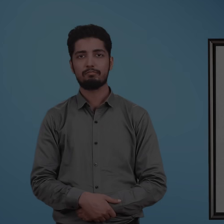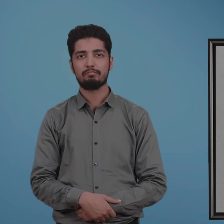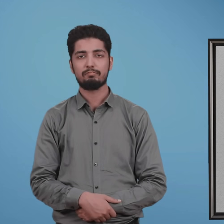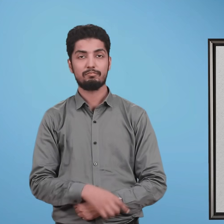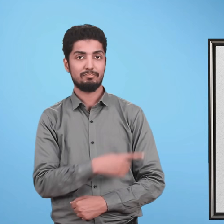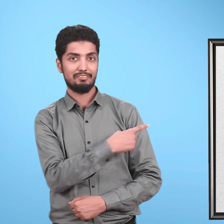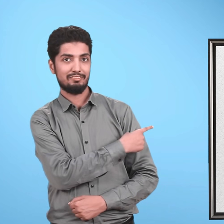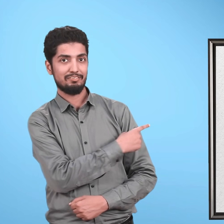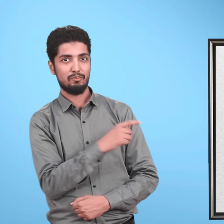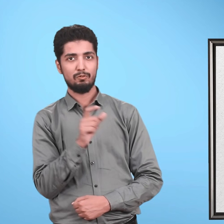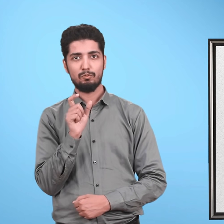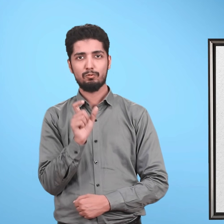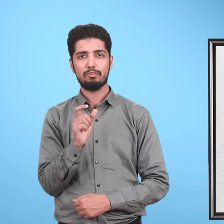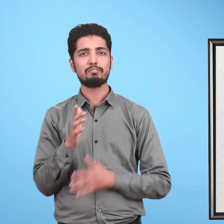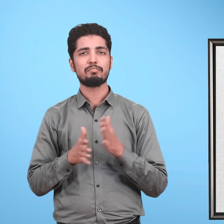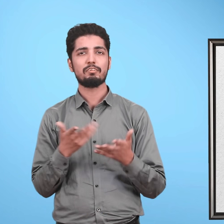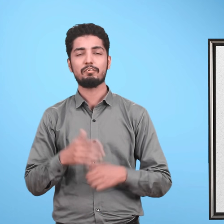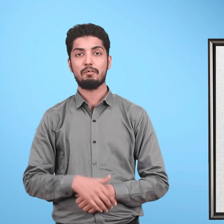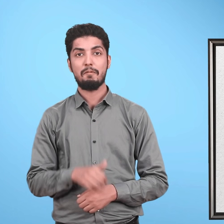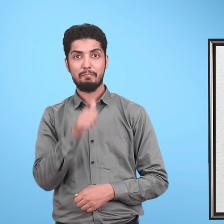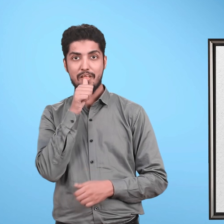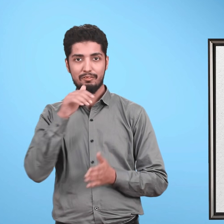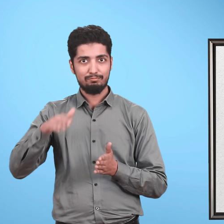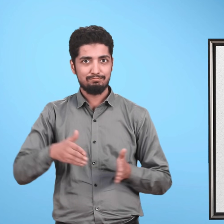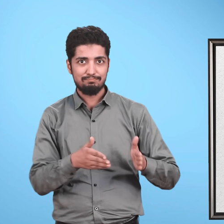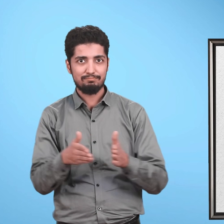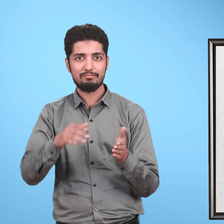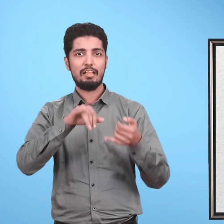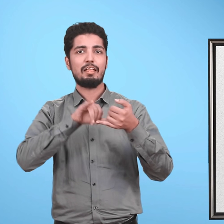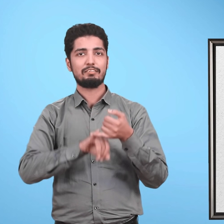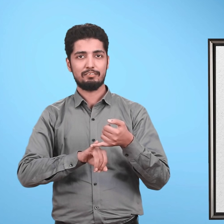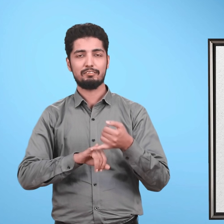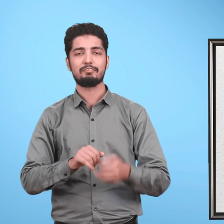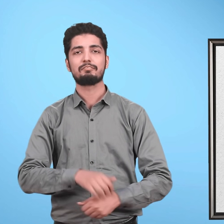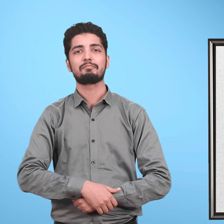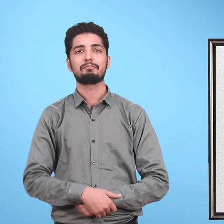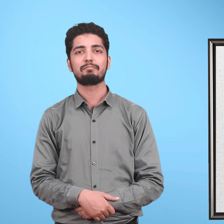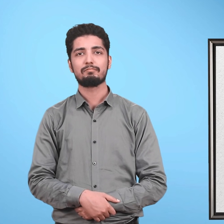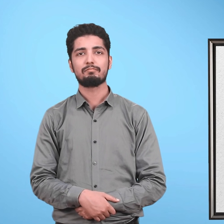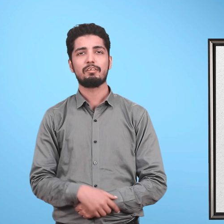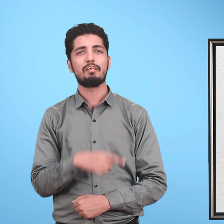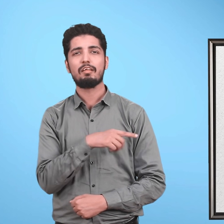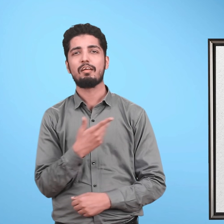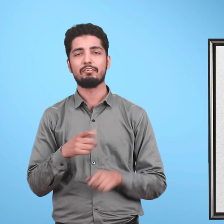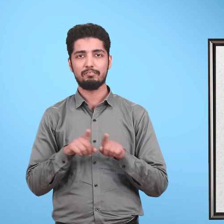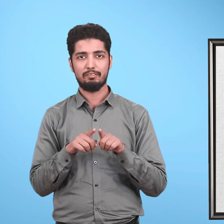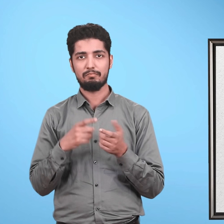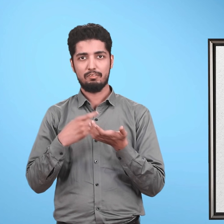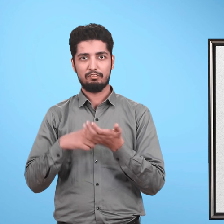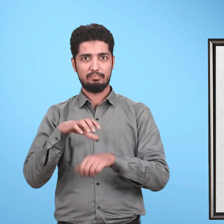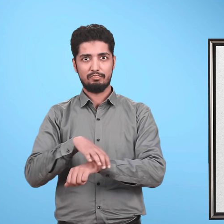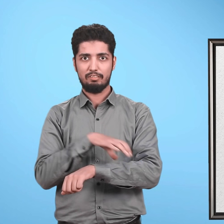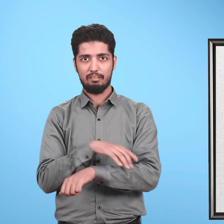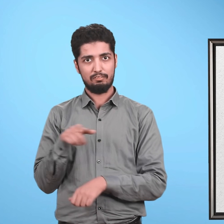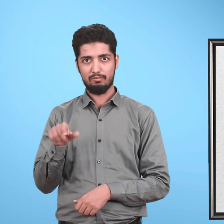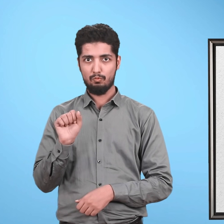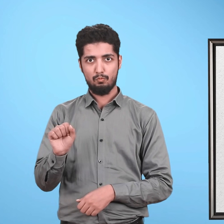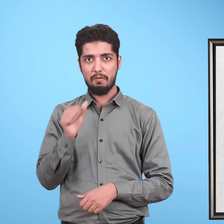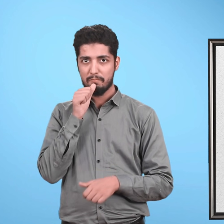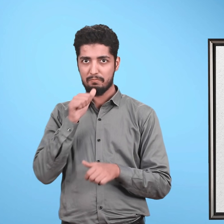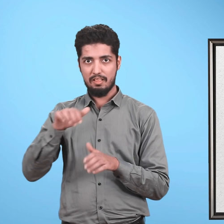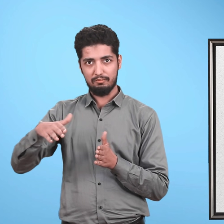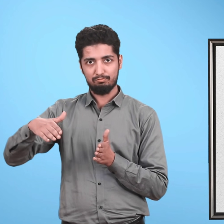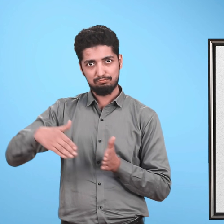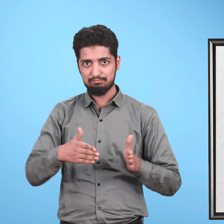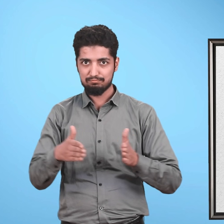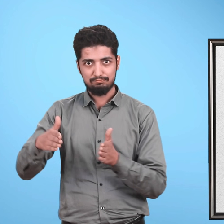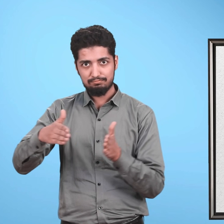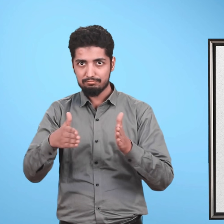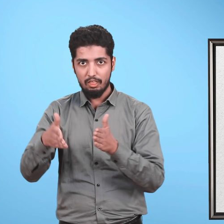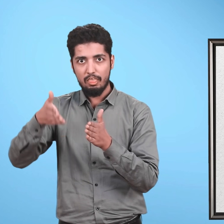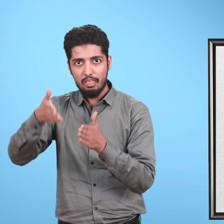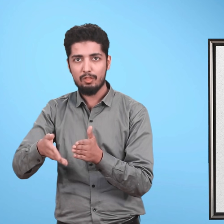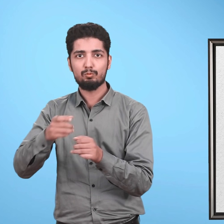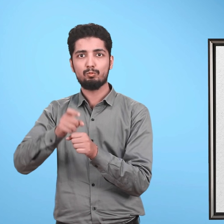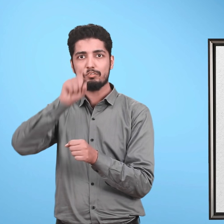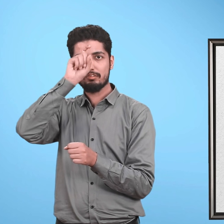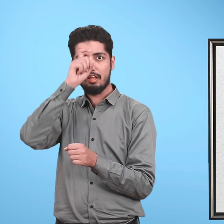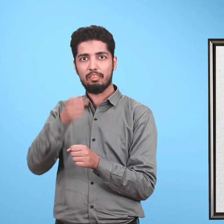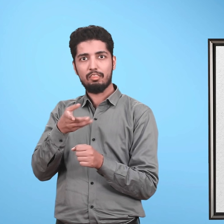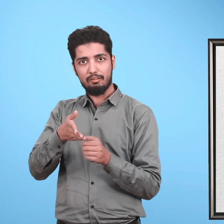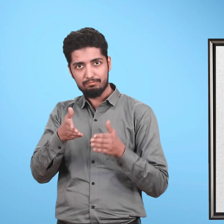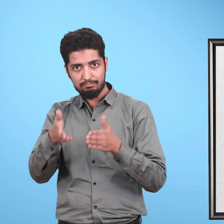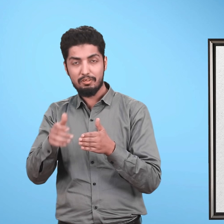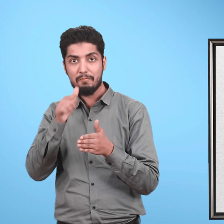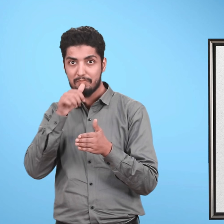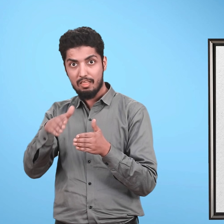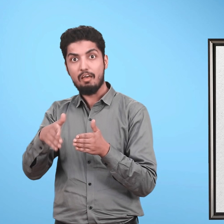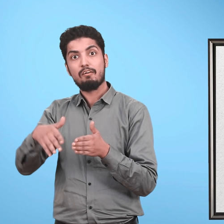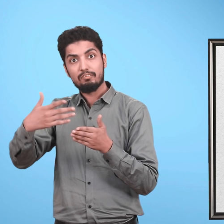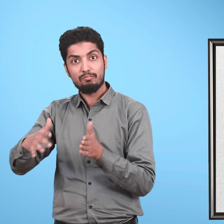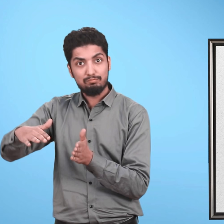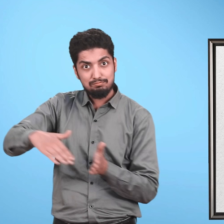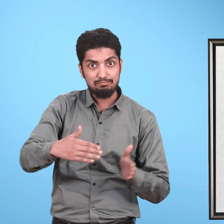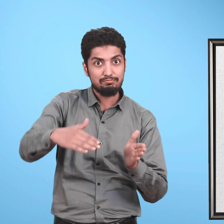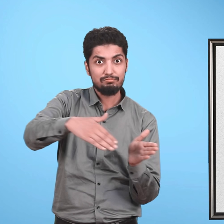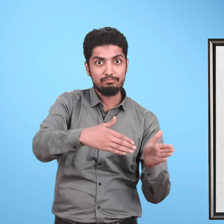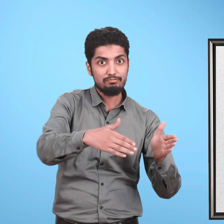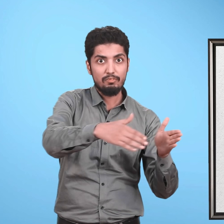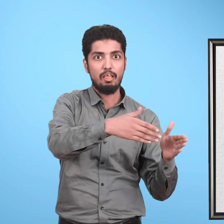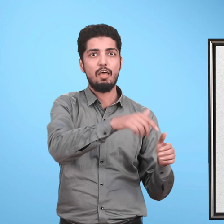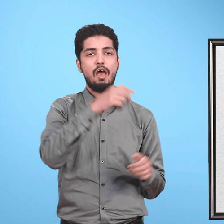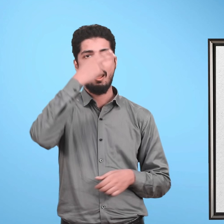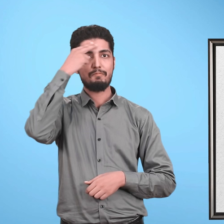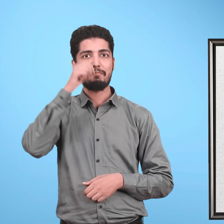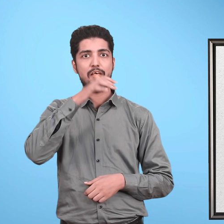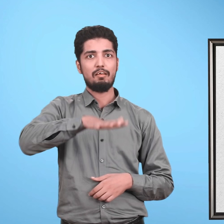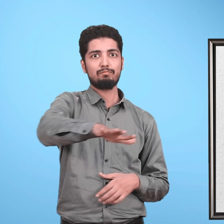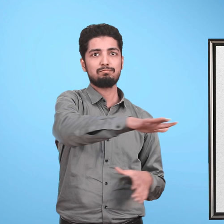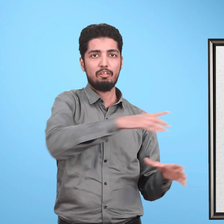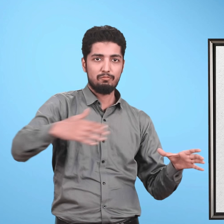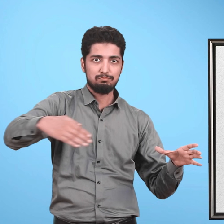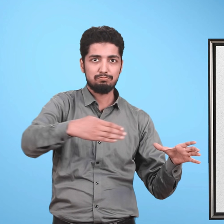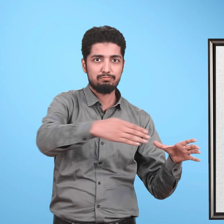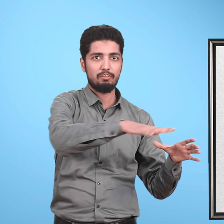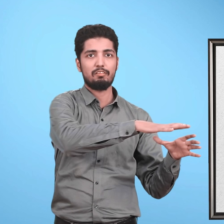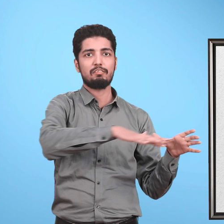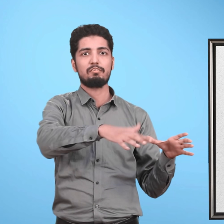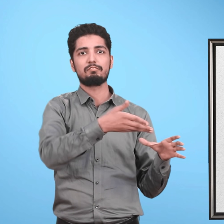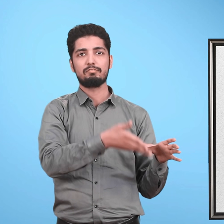Sabarmati River This is the sign for Sabarmati river. It originates in Rajasthan, Flows through Gujarat And then meets the Arabian Sea.